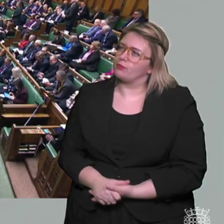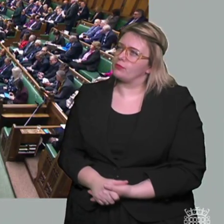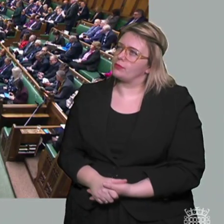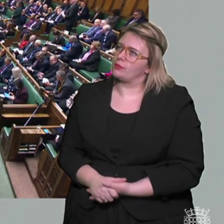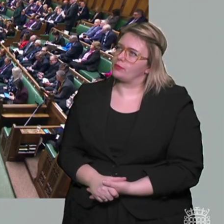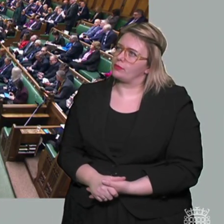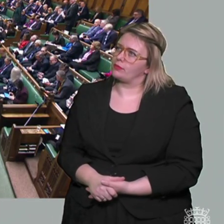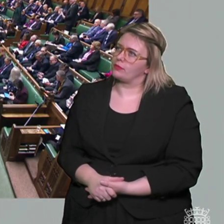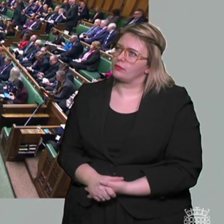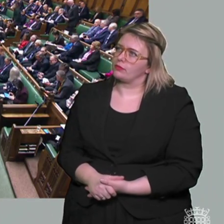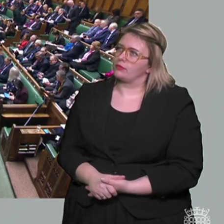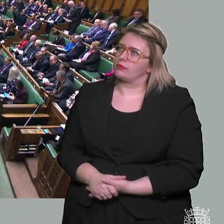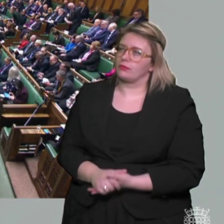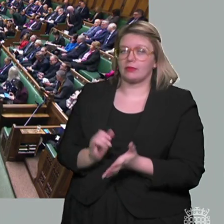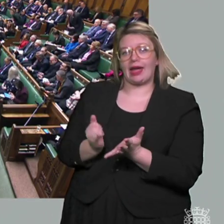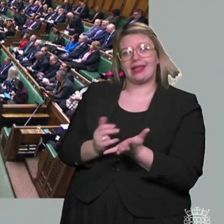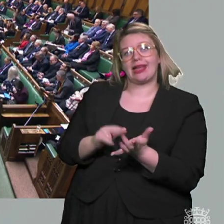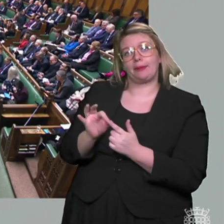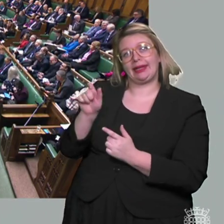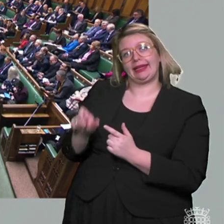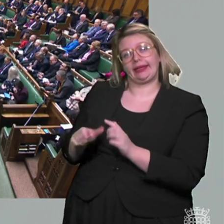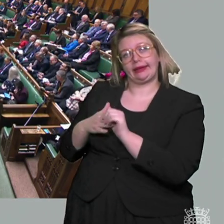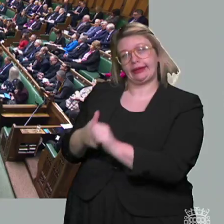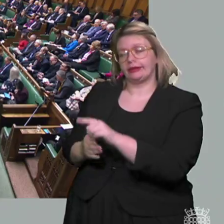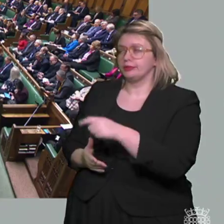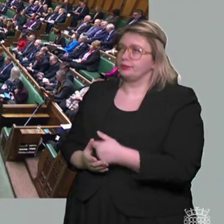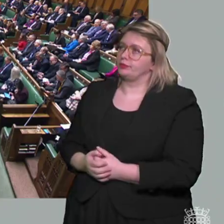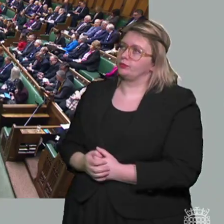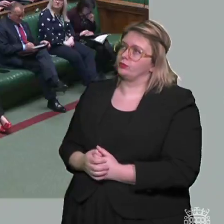I call the spokesperson for the Scottish National party.